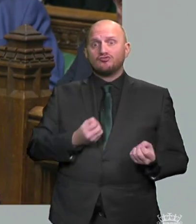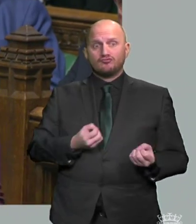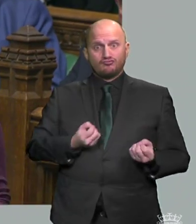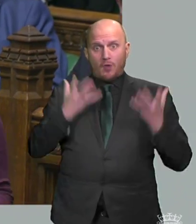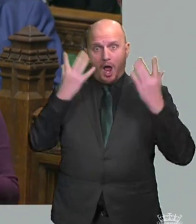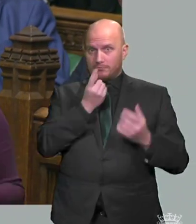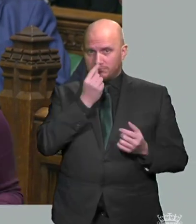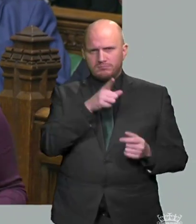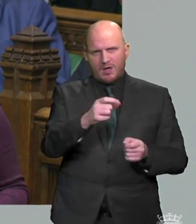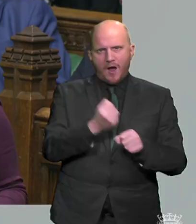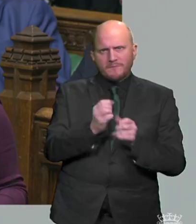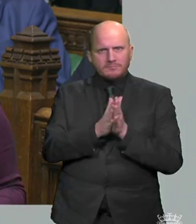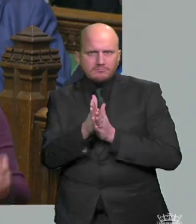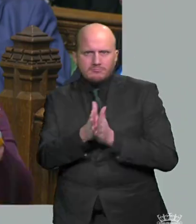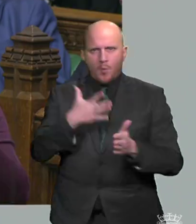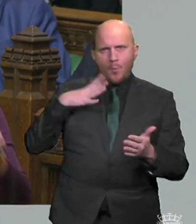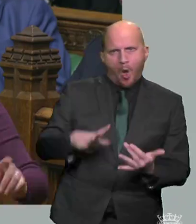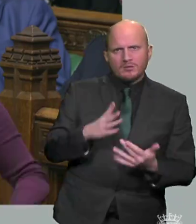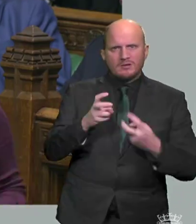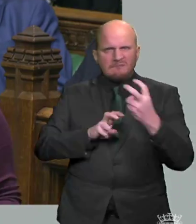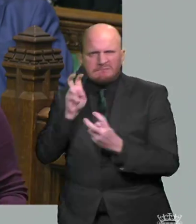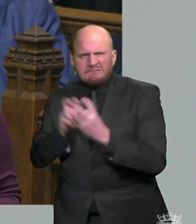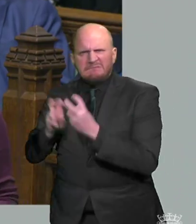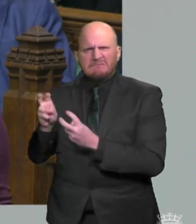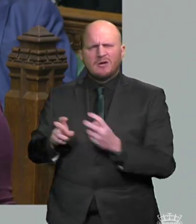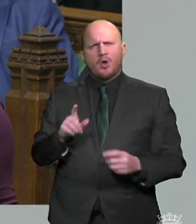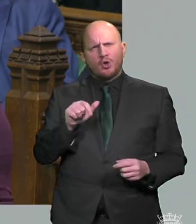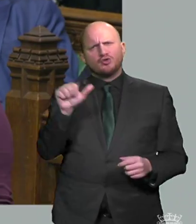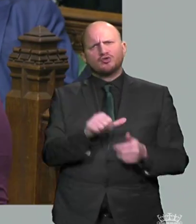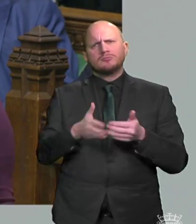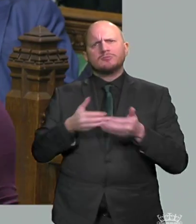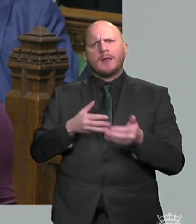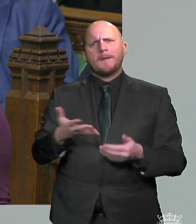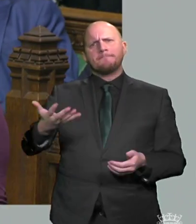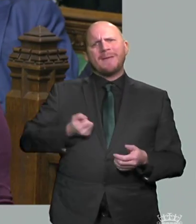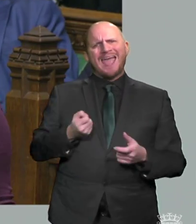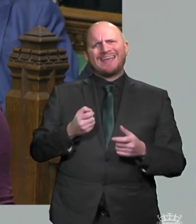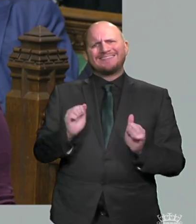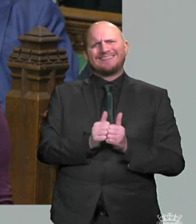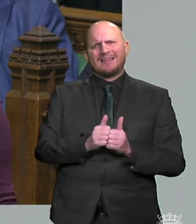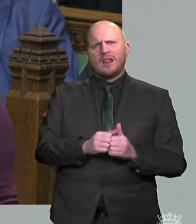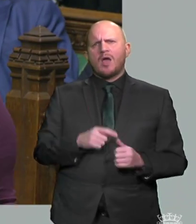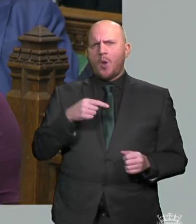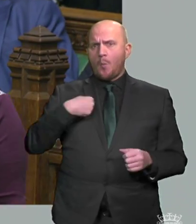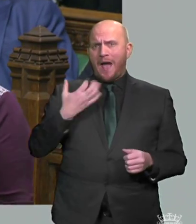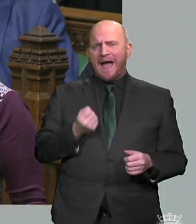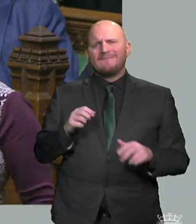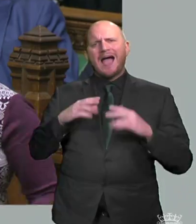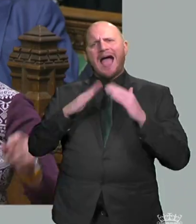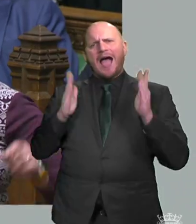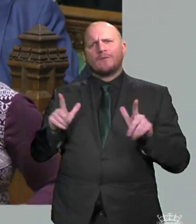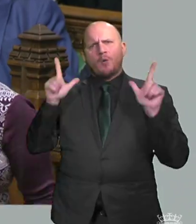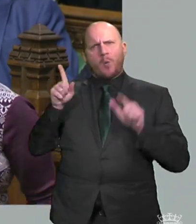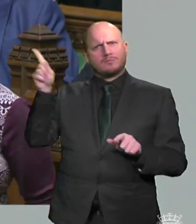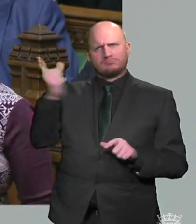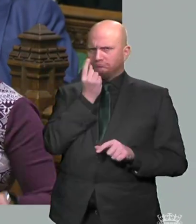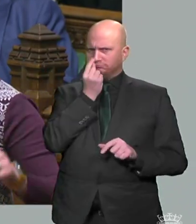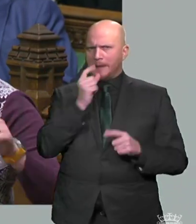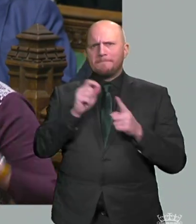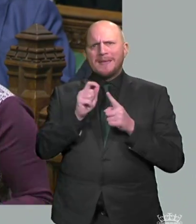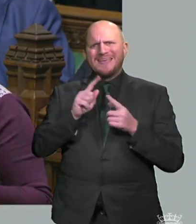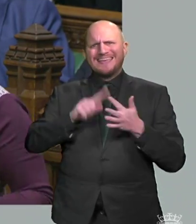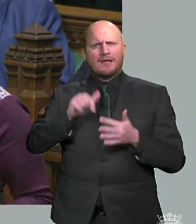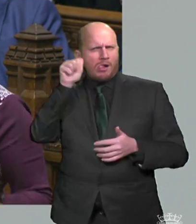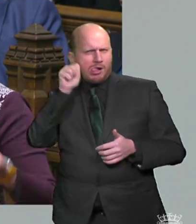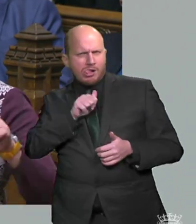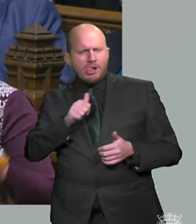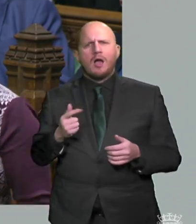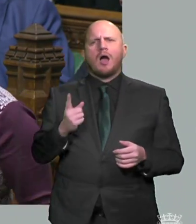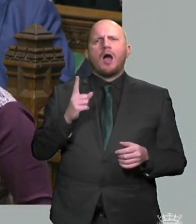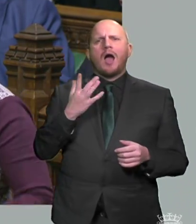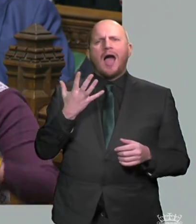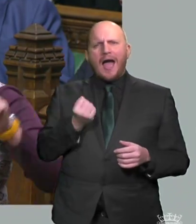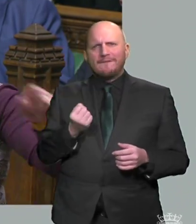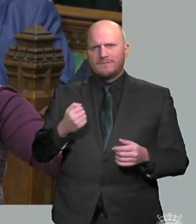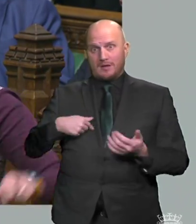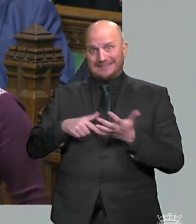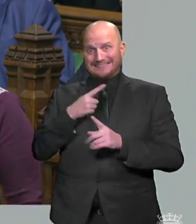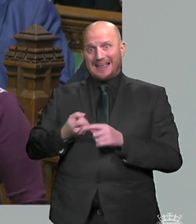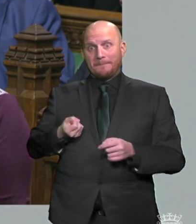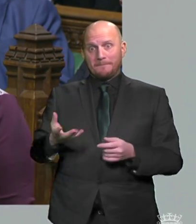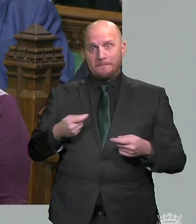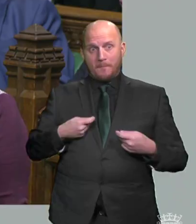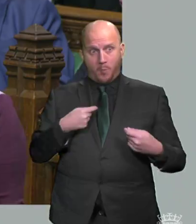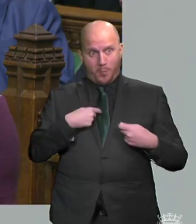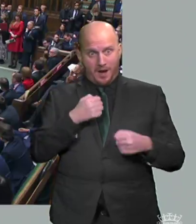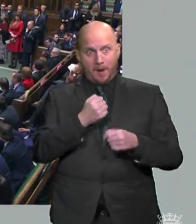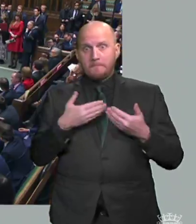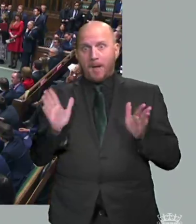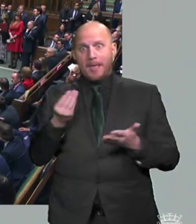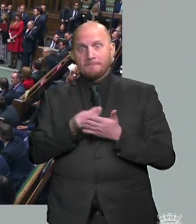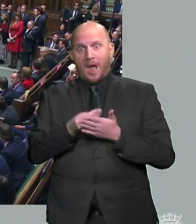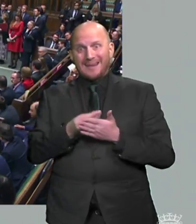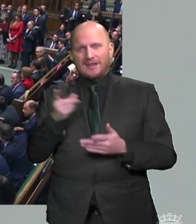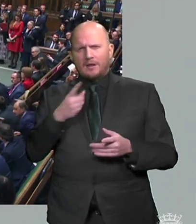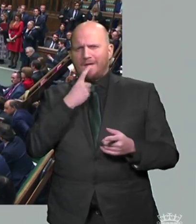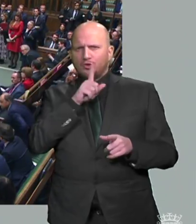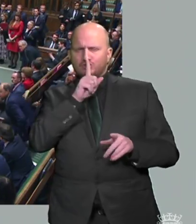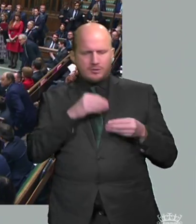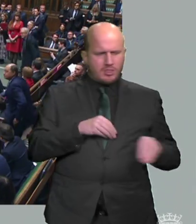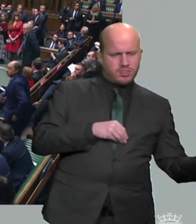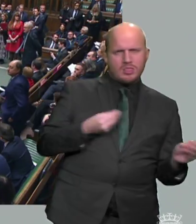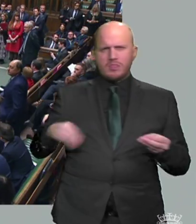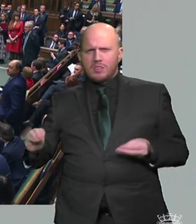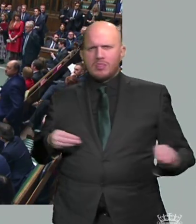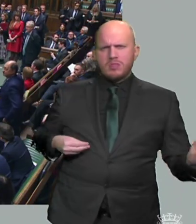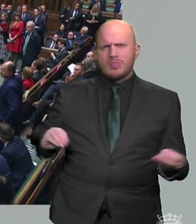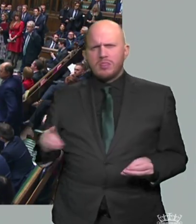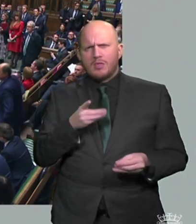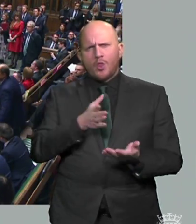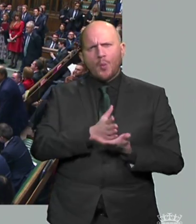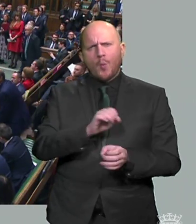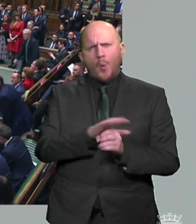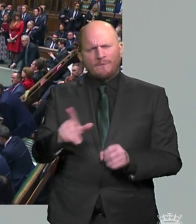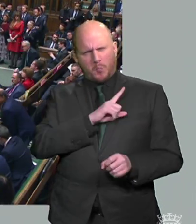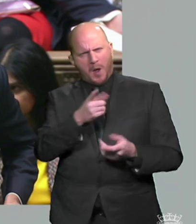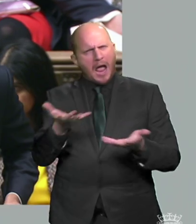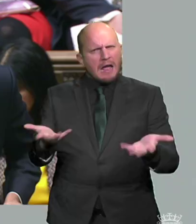Why is it that the only people who can rely on this Prime Minister are questionable personal protective equipment suppliers in the House of Lords, bankers and former Prime Ministers who are getting taxpayer-funded handouts to defend their partying through covid?